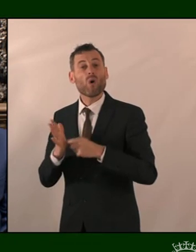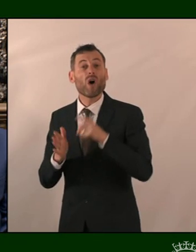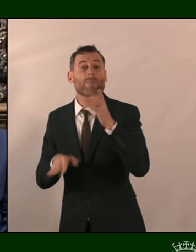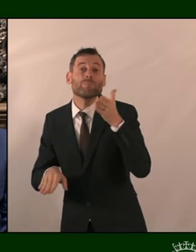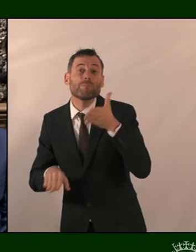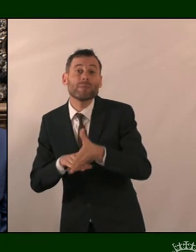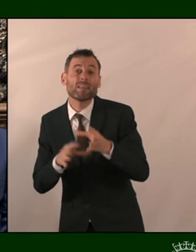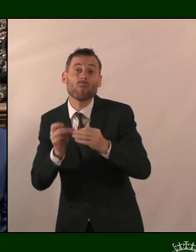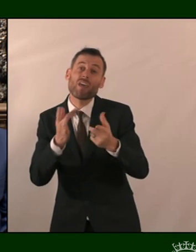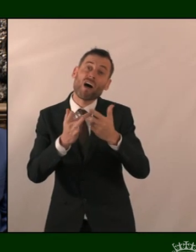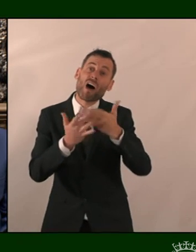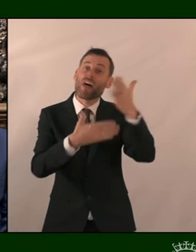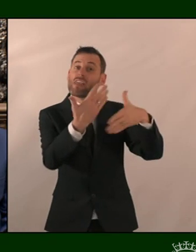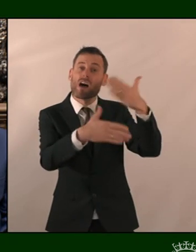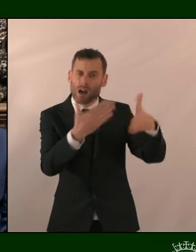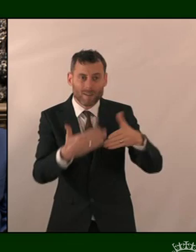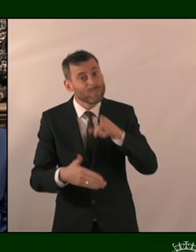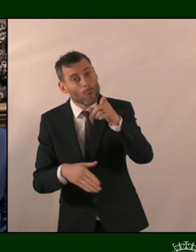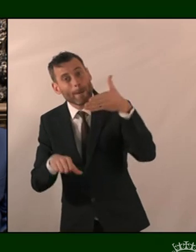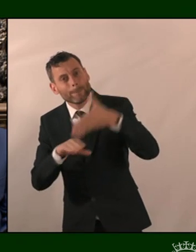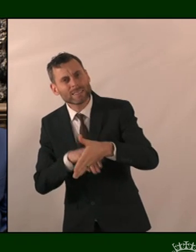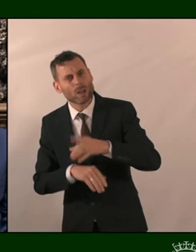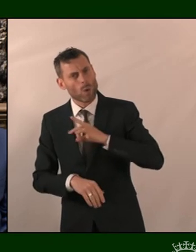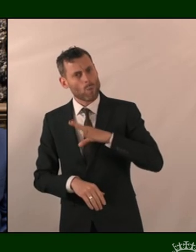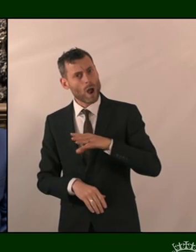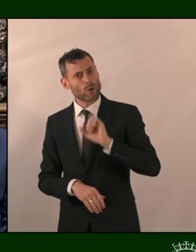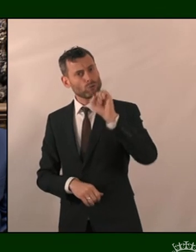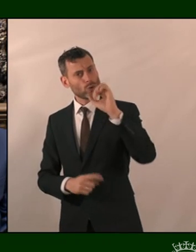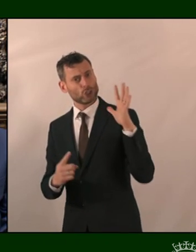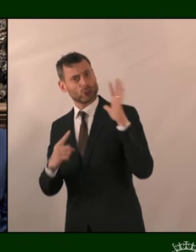If he is too busy, he could send his chief adviser, Dominic Cummings.